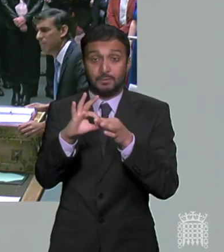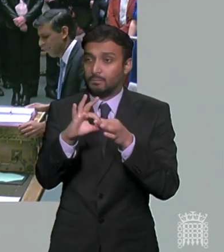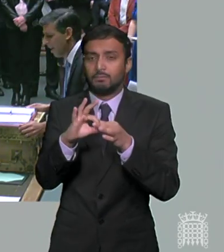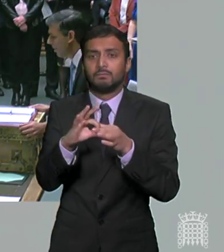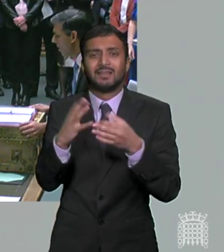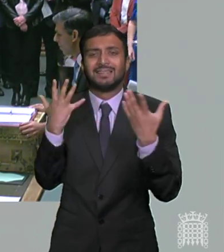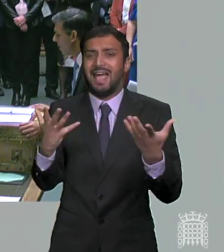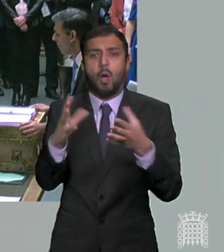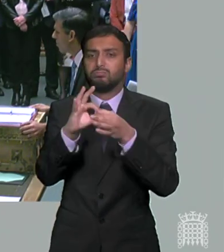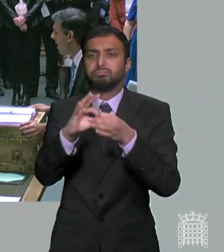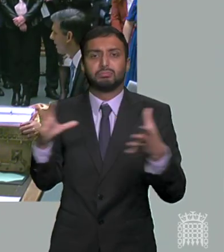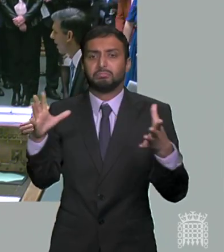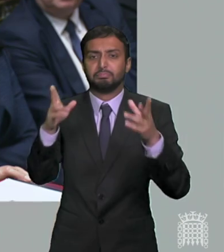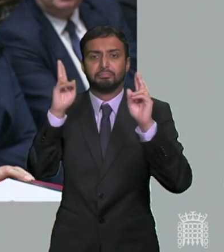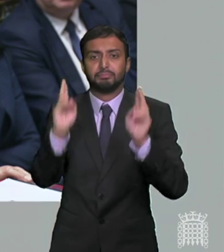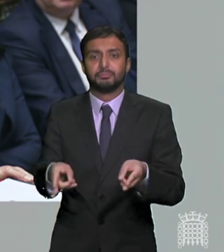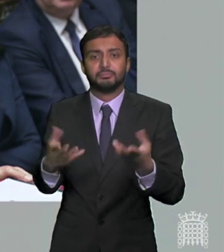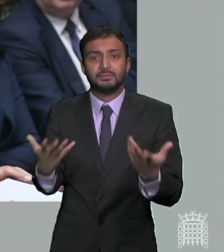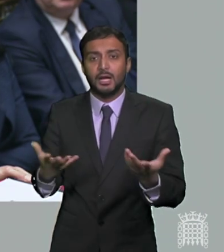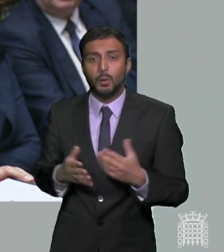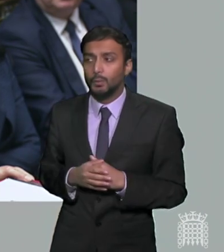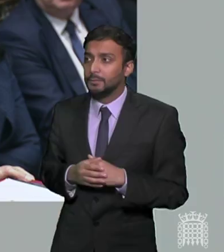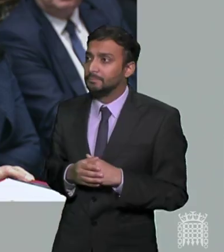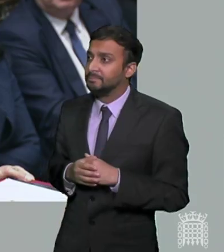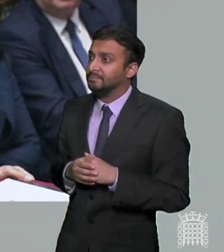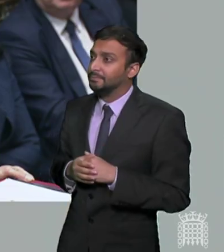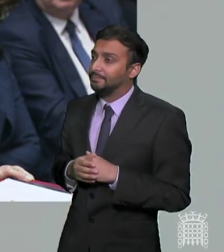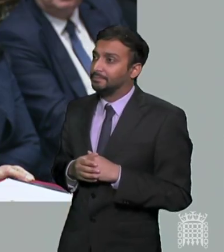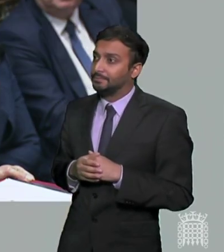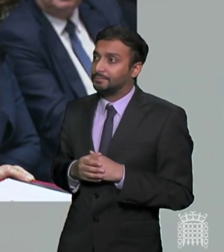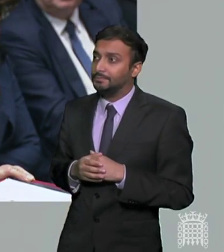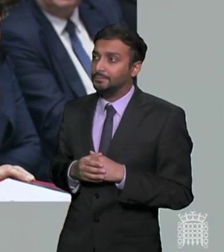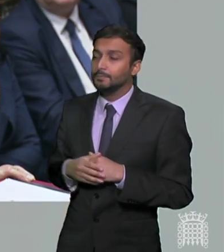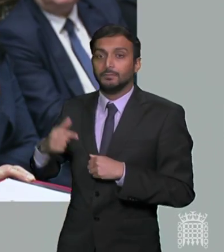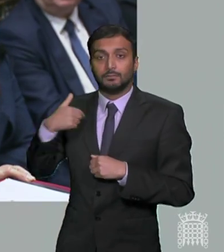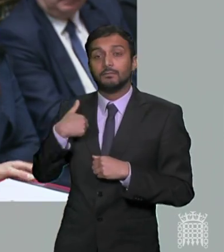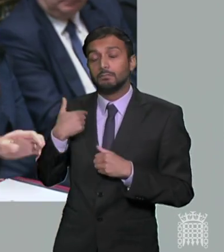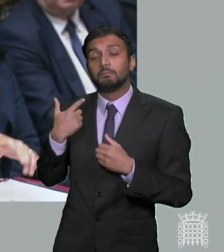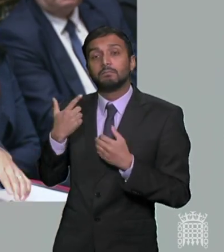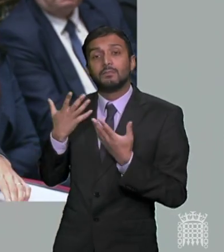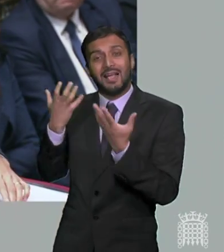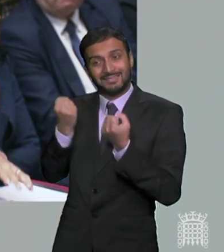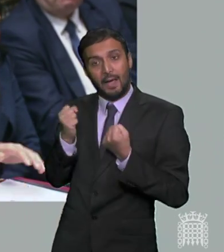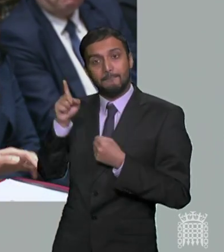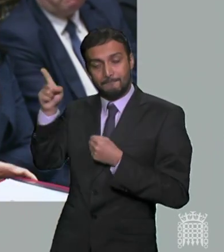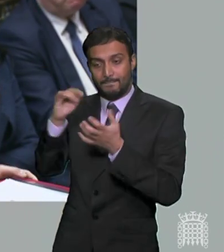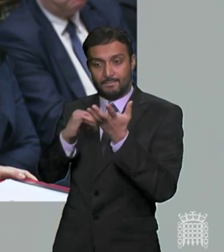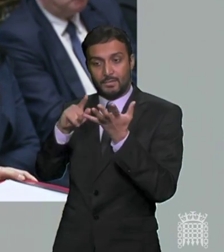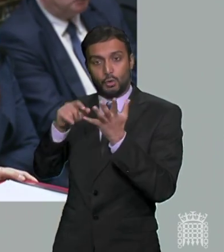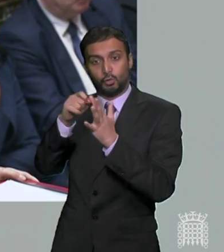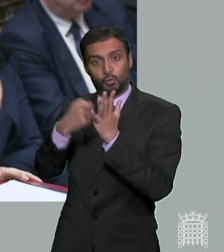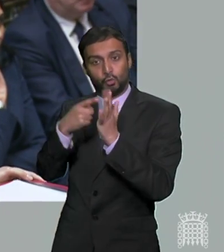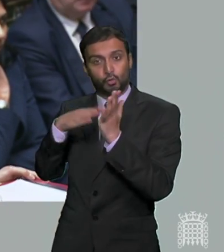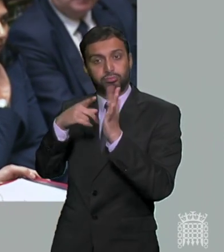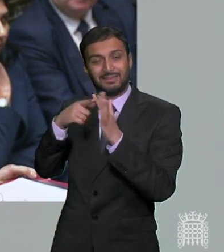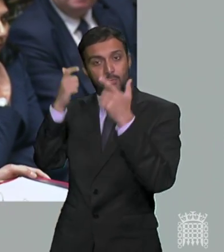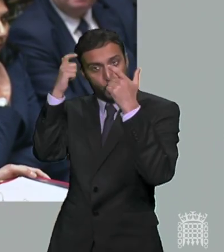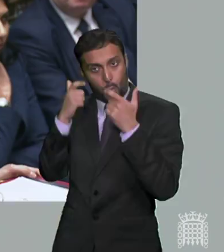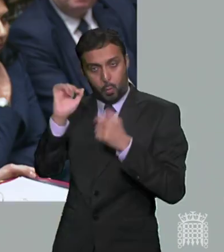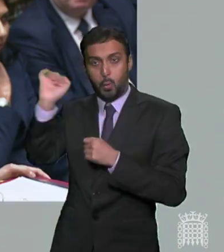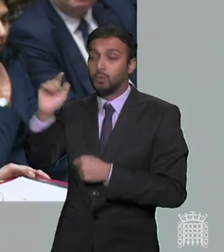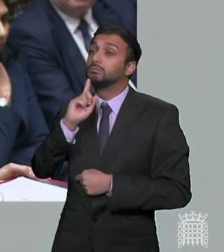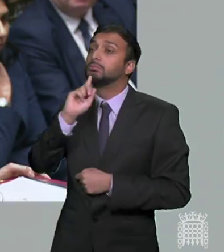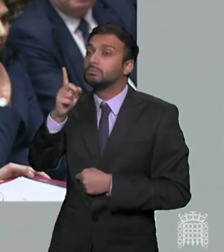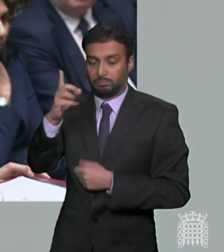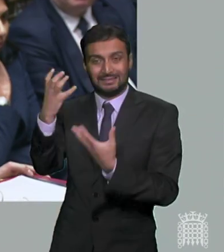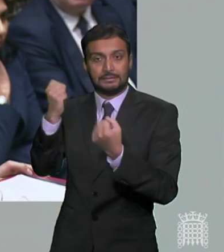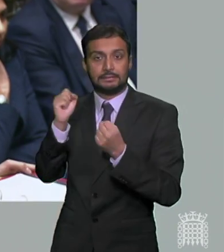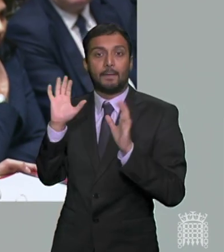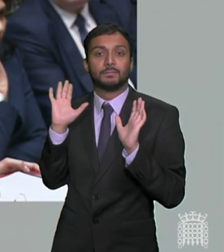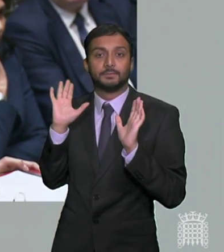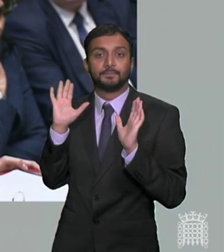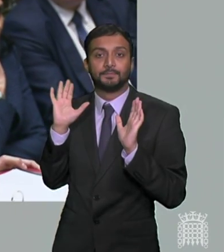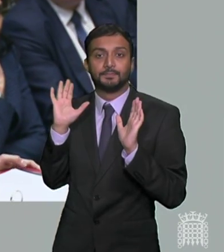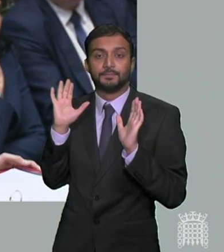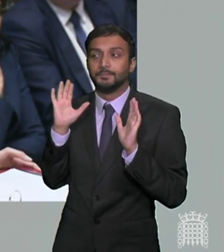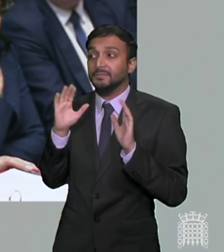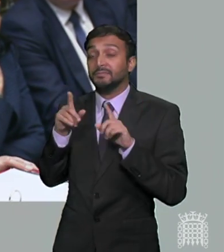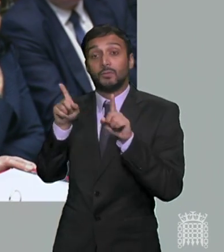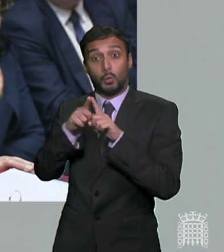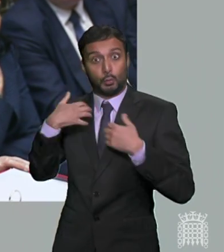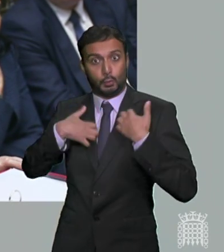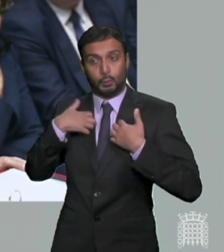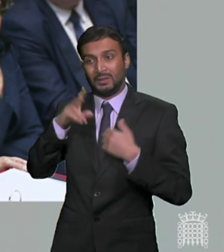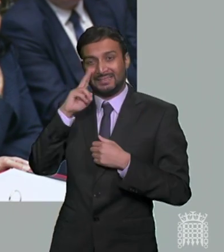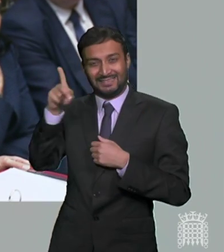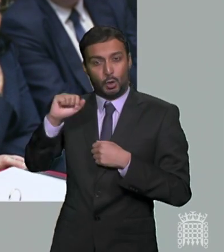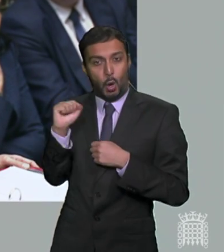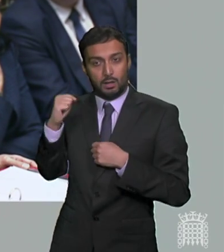Let me start by saying that we respect the clear and definitive ruling of the Supreme Court of the United Kingdom and that I am looking forward to seeing the Moderator of the Church of Scotland tomorrow.